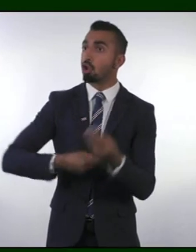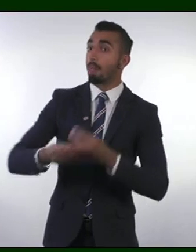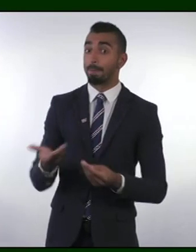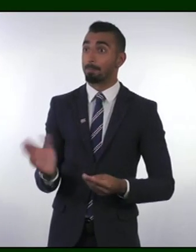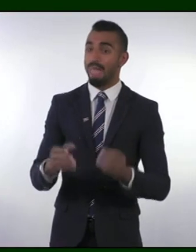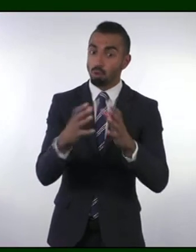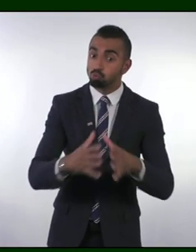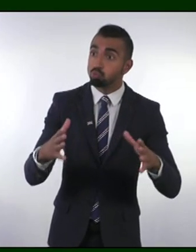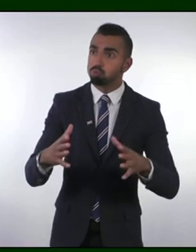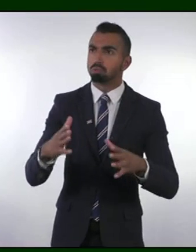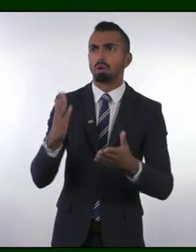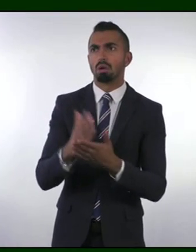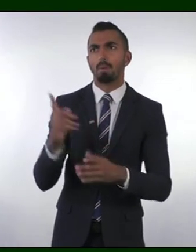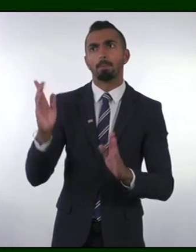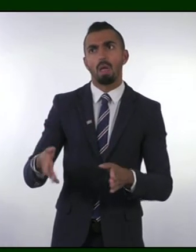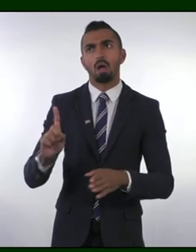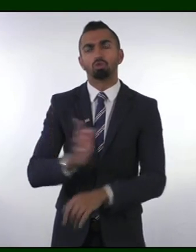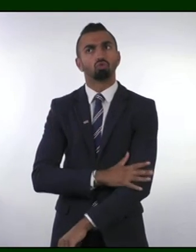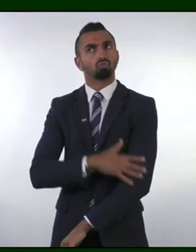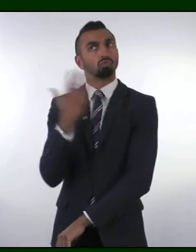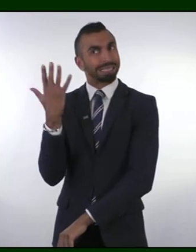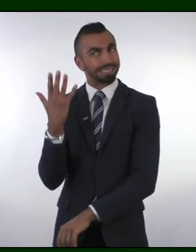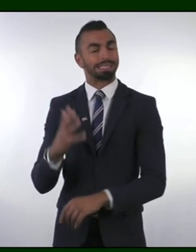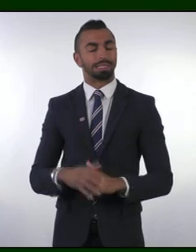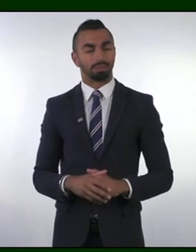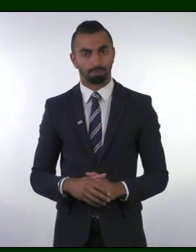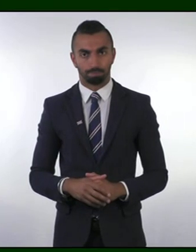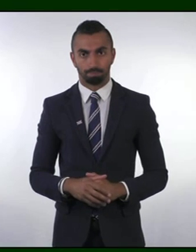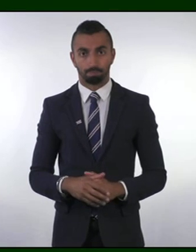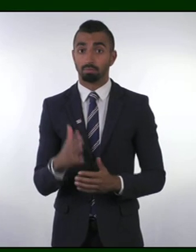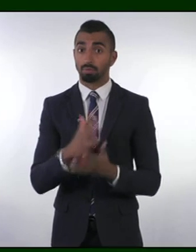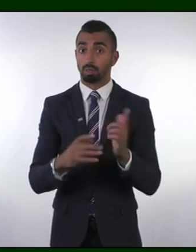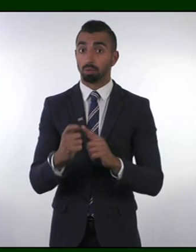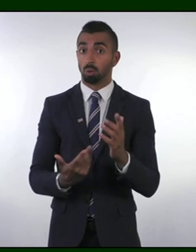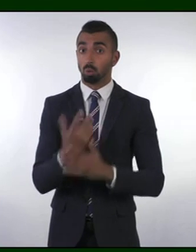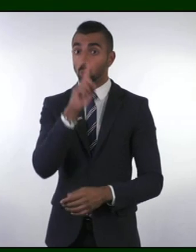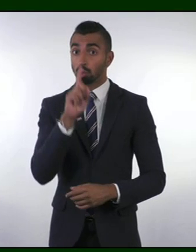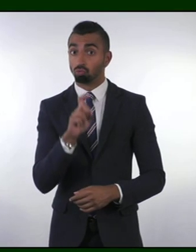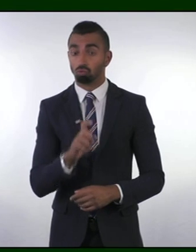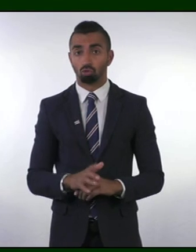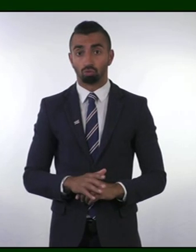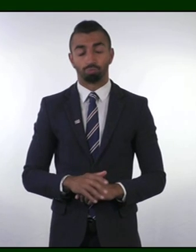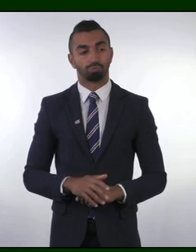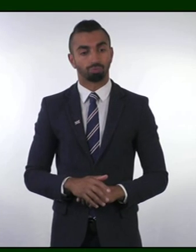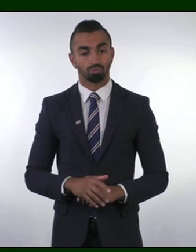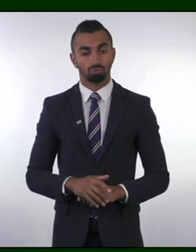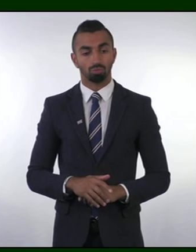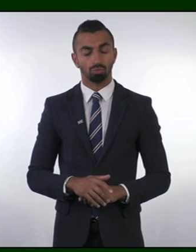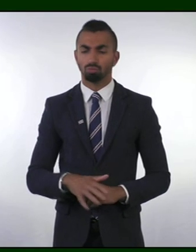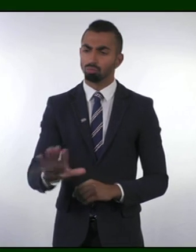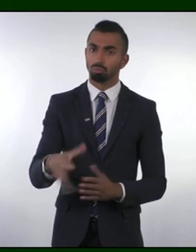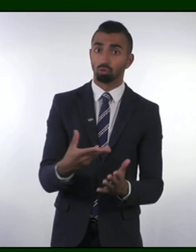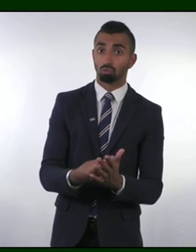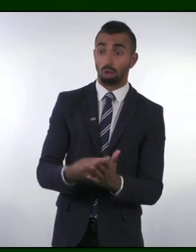I thank the Chancellor for the positive measures that he has announced, but why was there absolutely nothing serious for the self-employed?